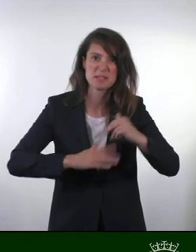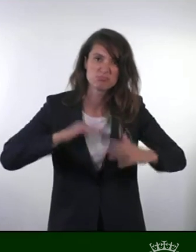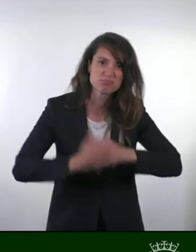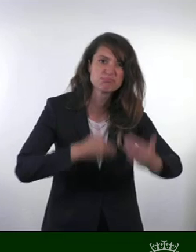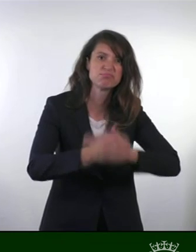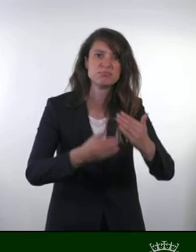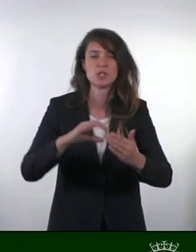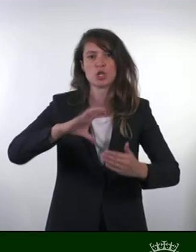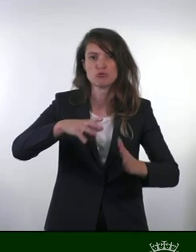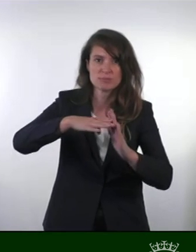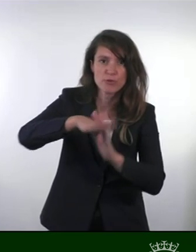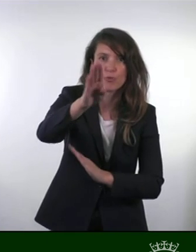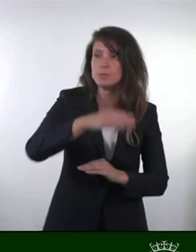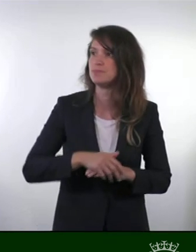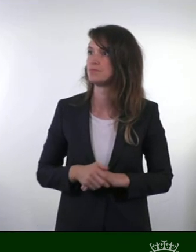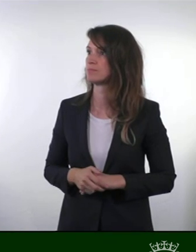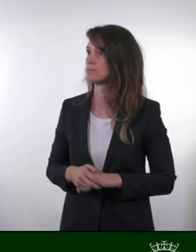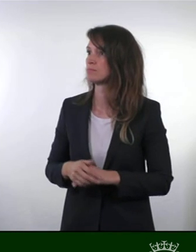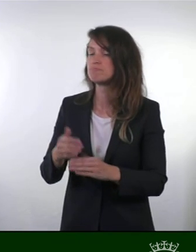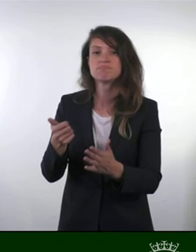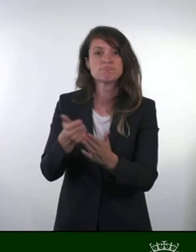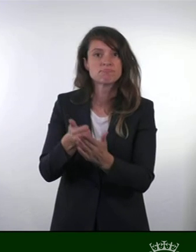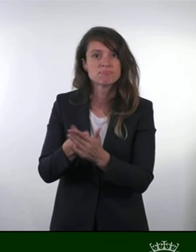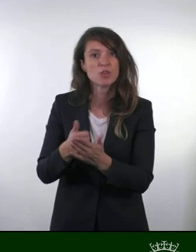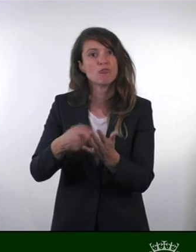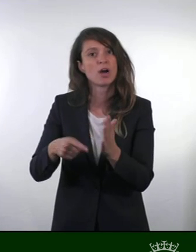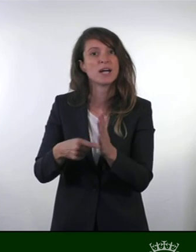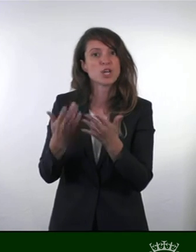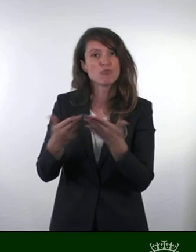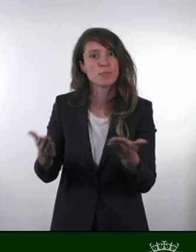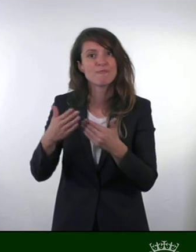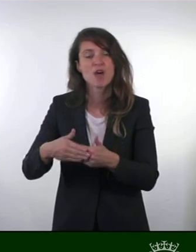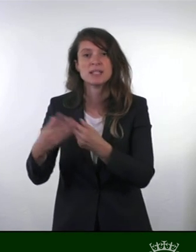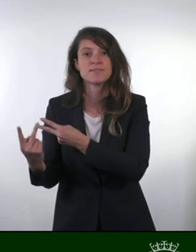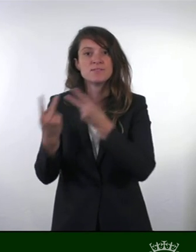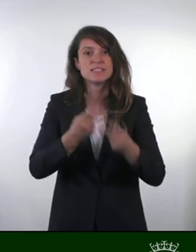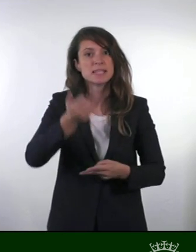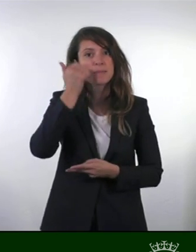It was great to have my right honourable Friend in the Black Country announcing his new vision yesterday.